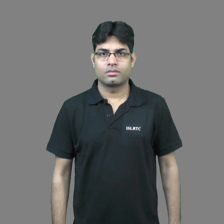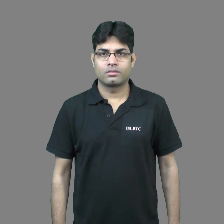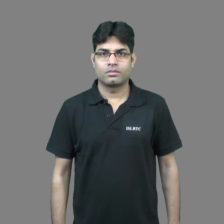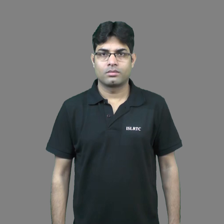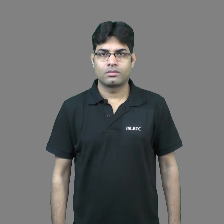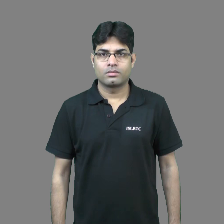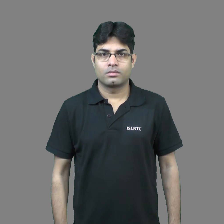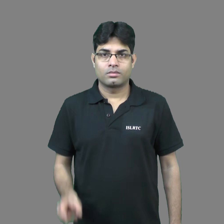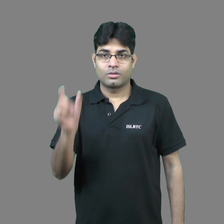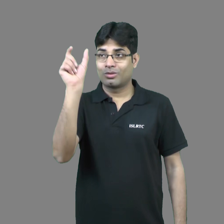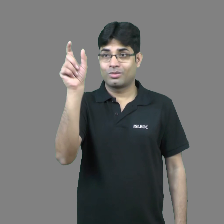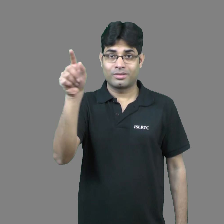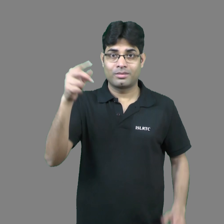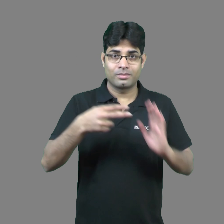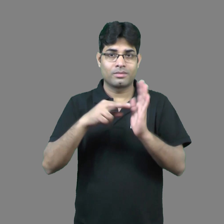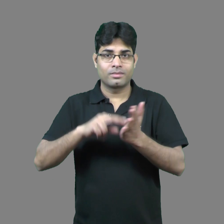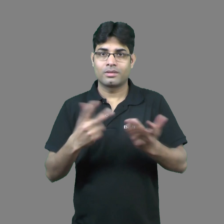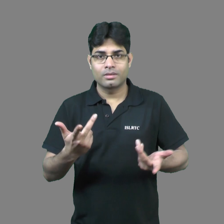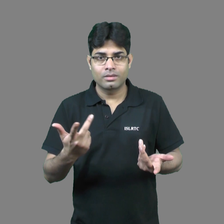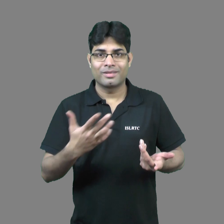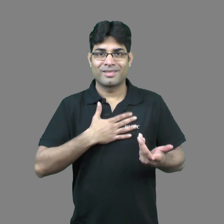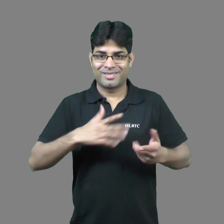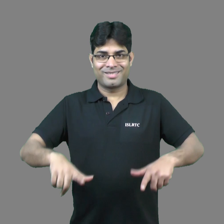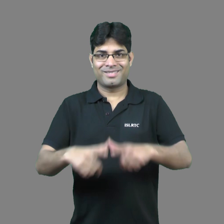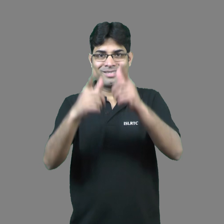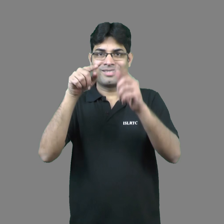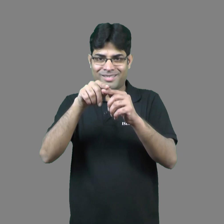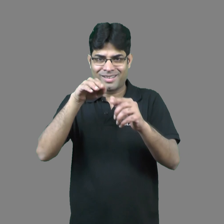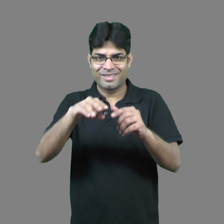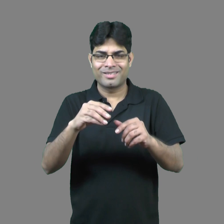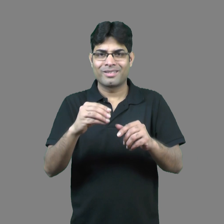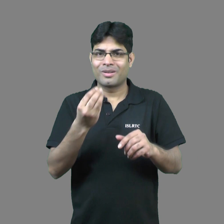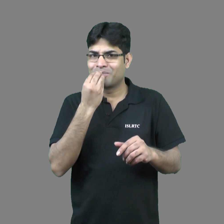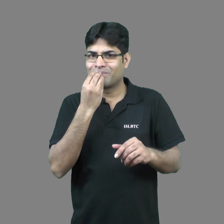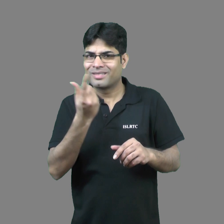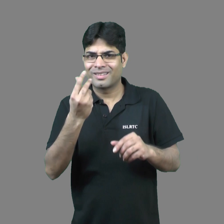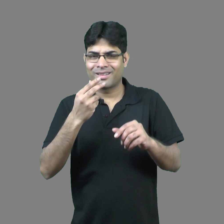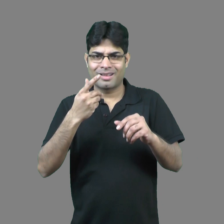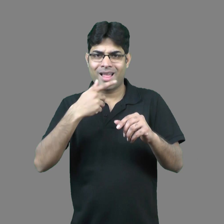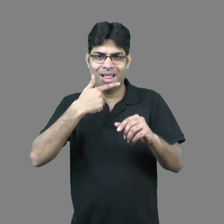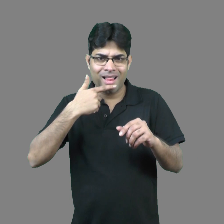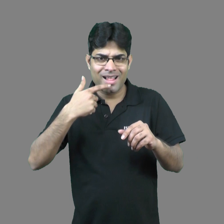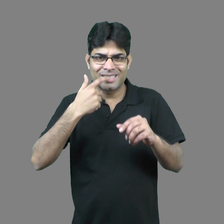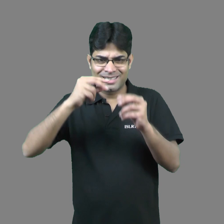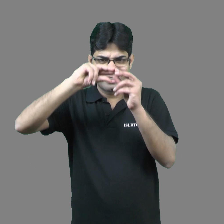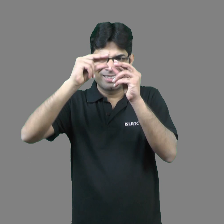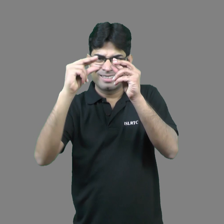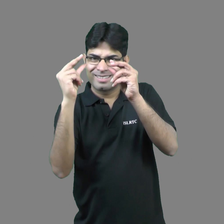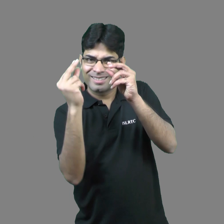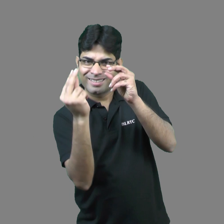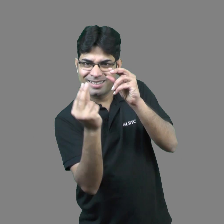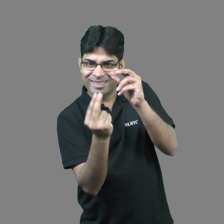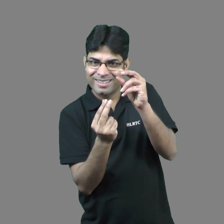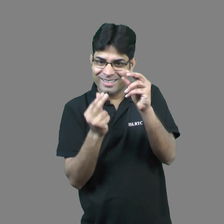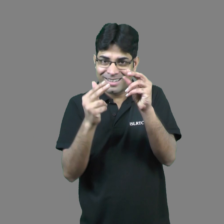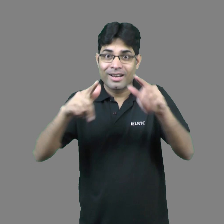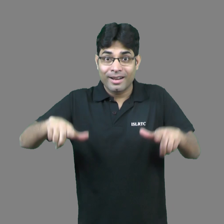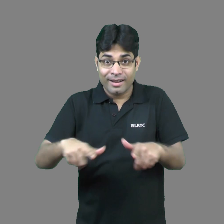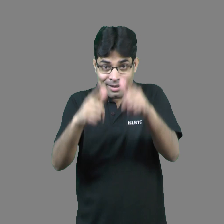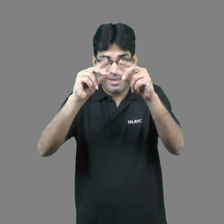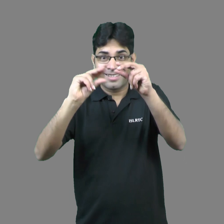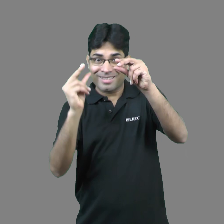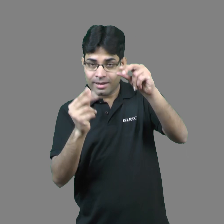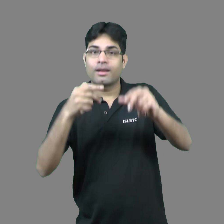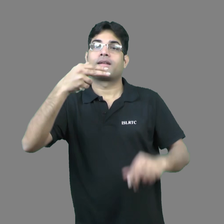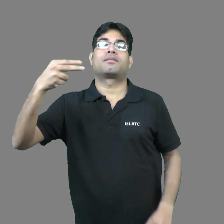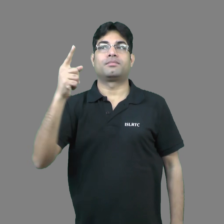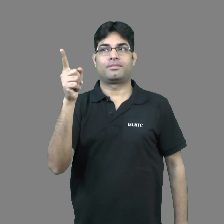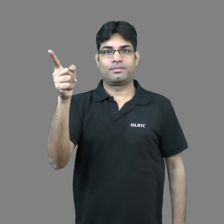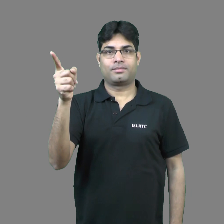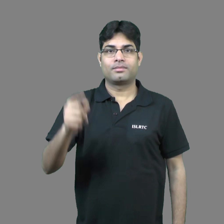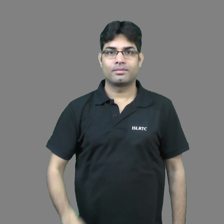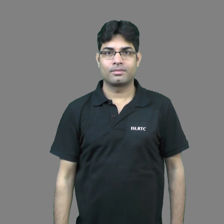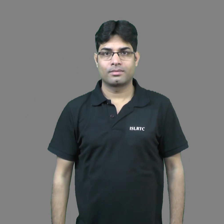Ingadulicis